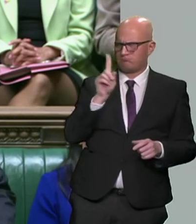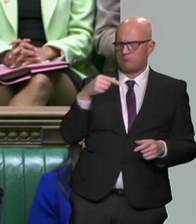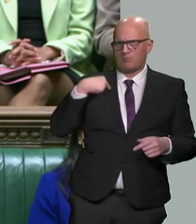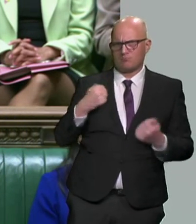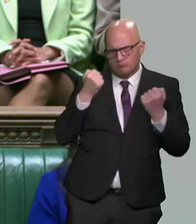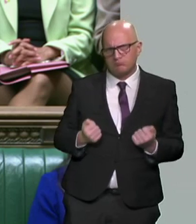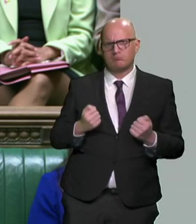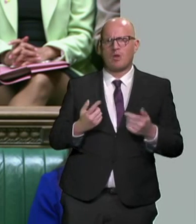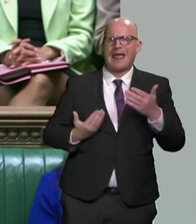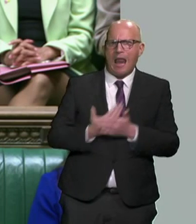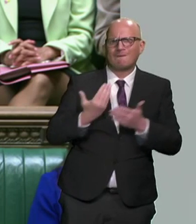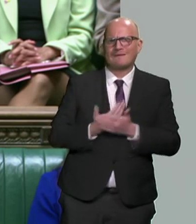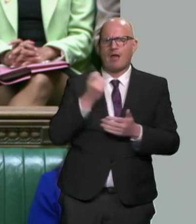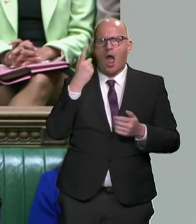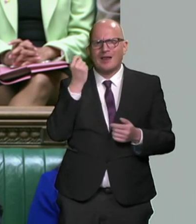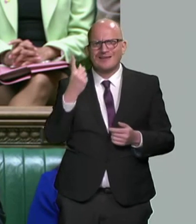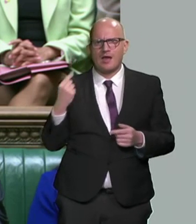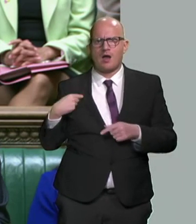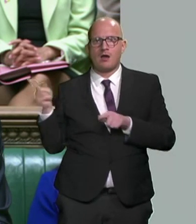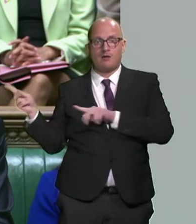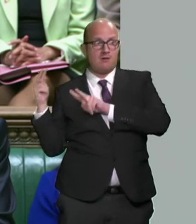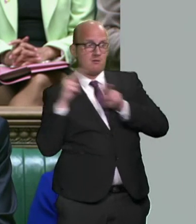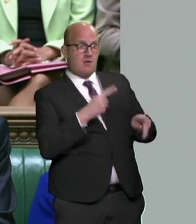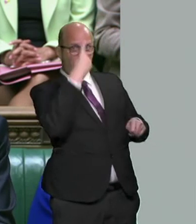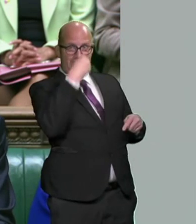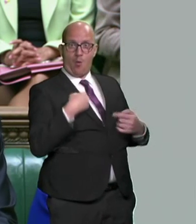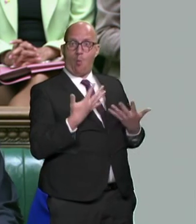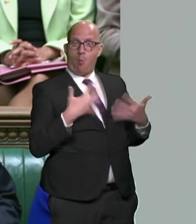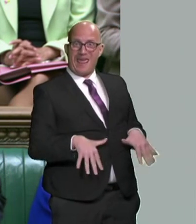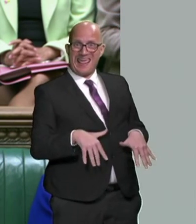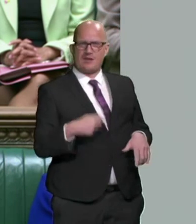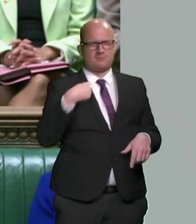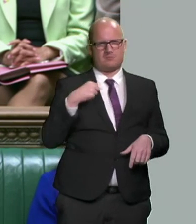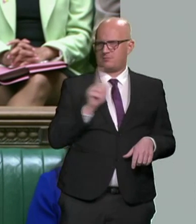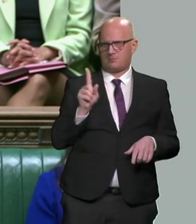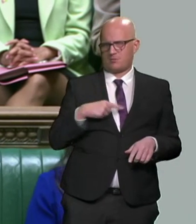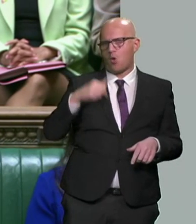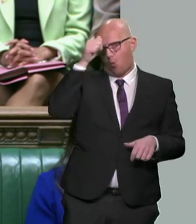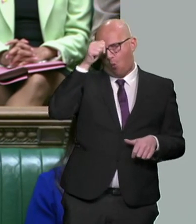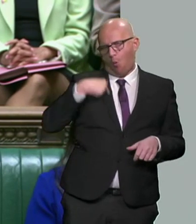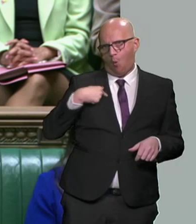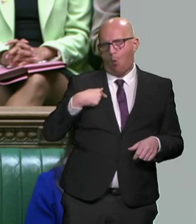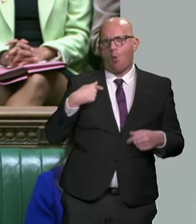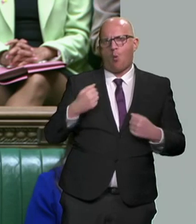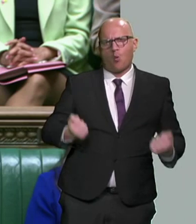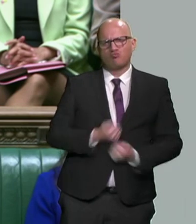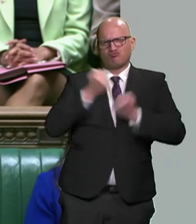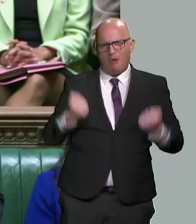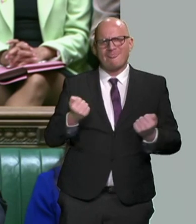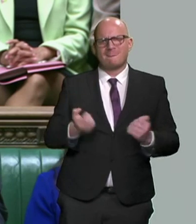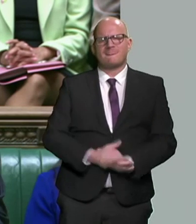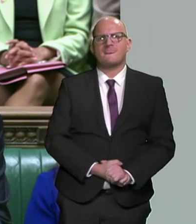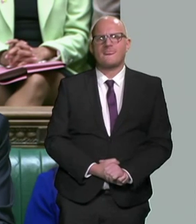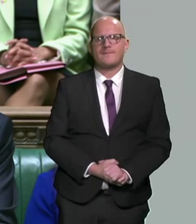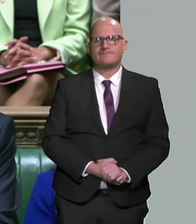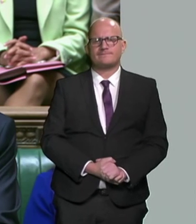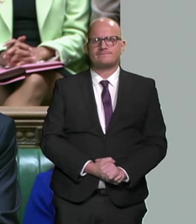What they call the inherent weakness of open societies and free economies we know is the source of our strength.